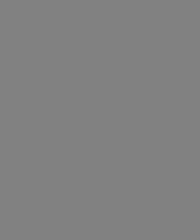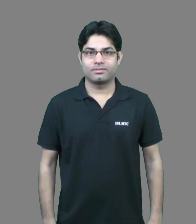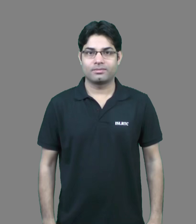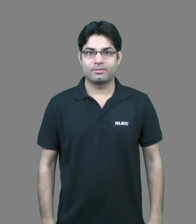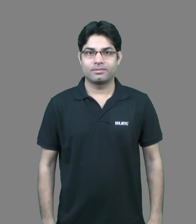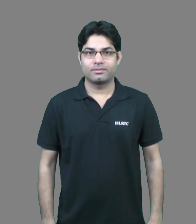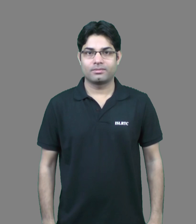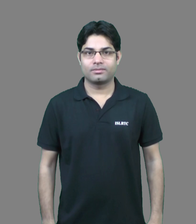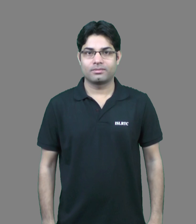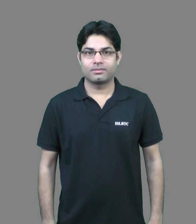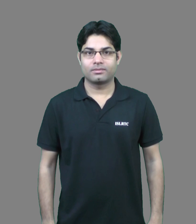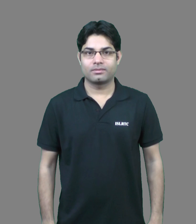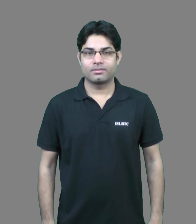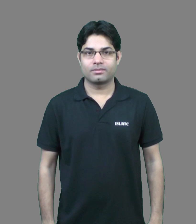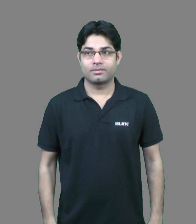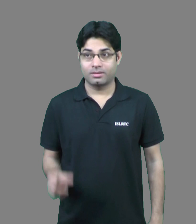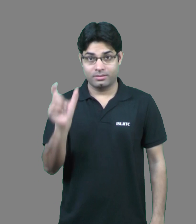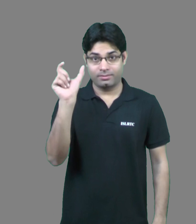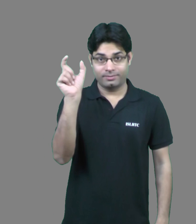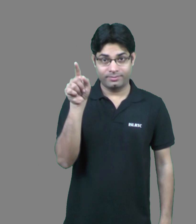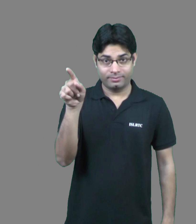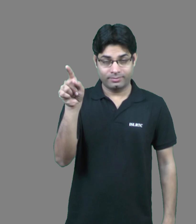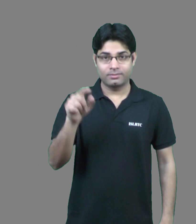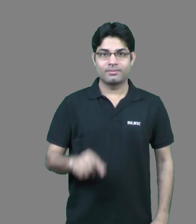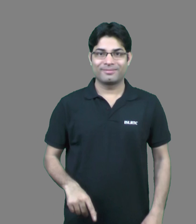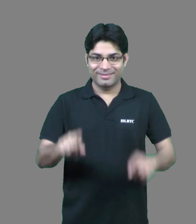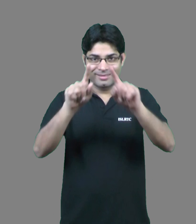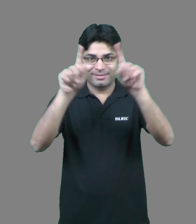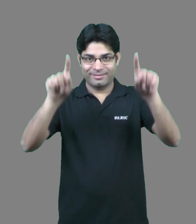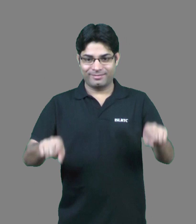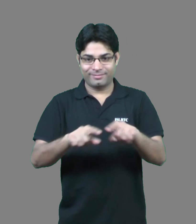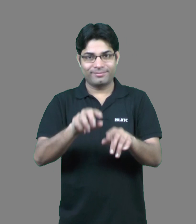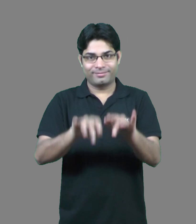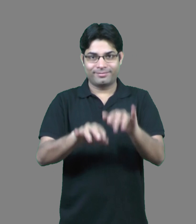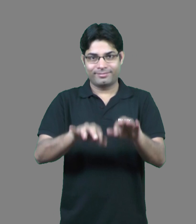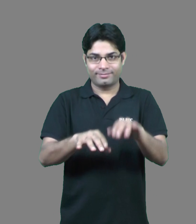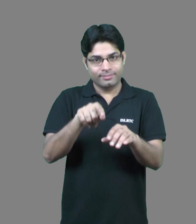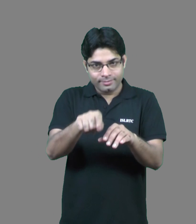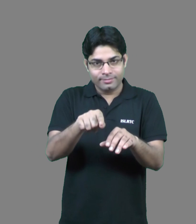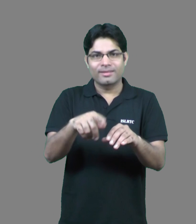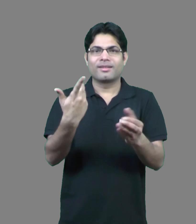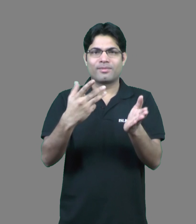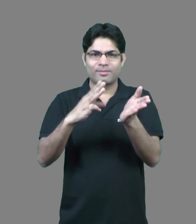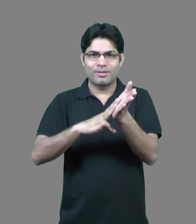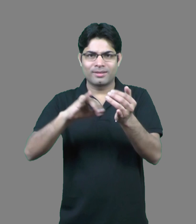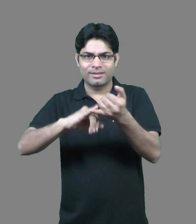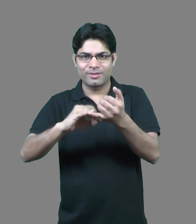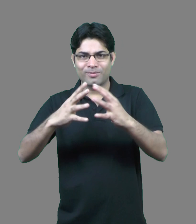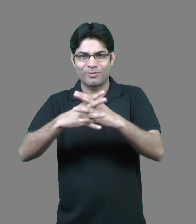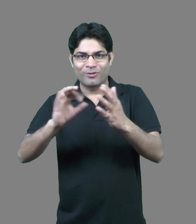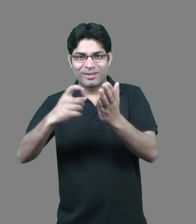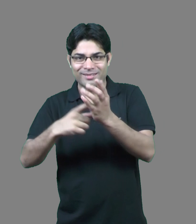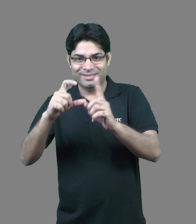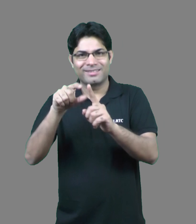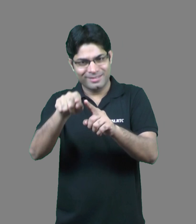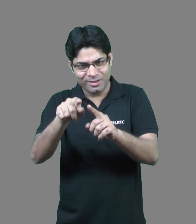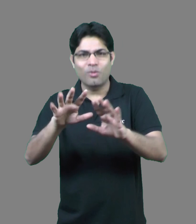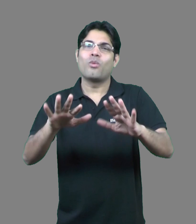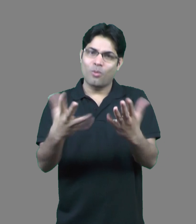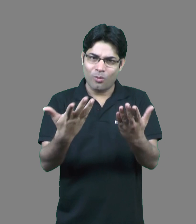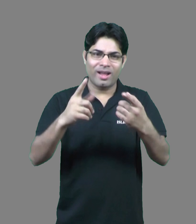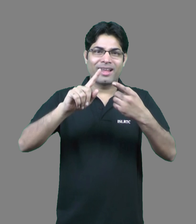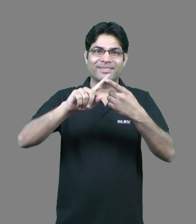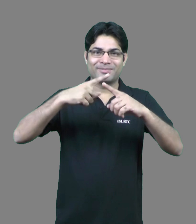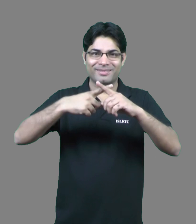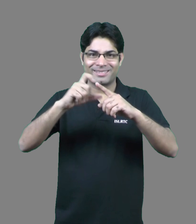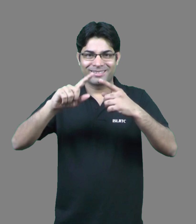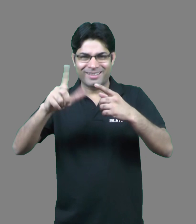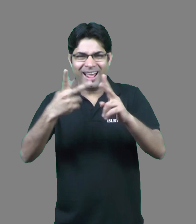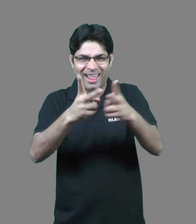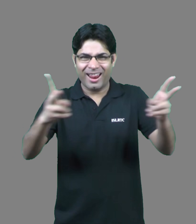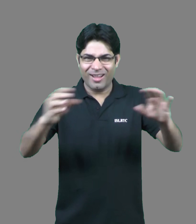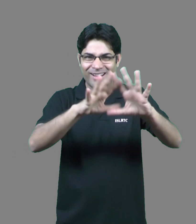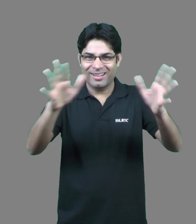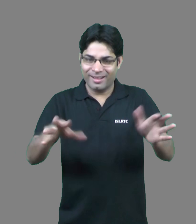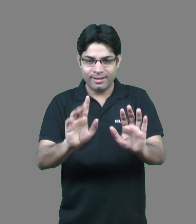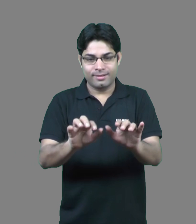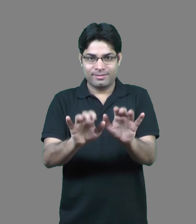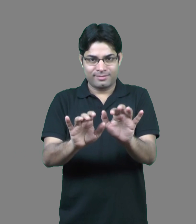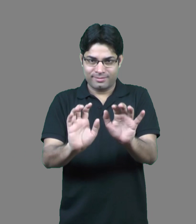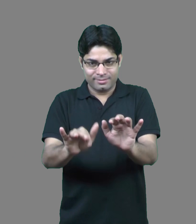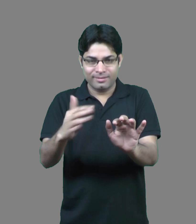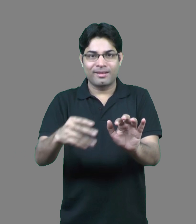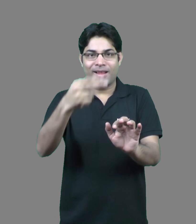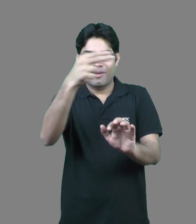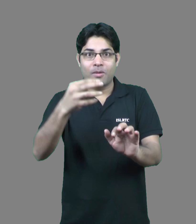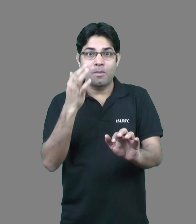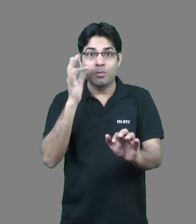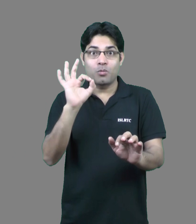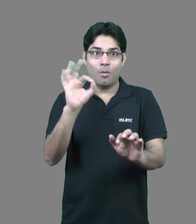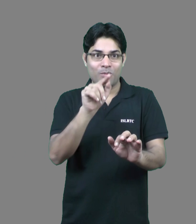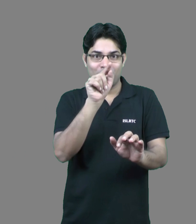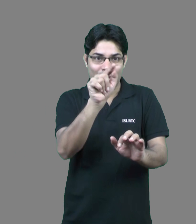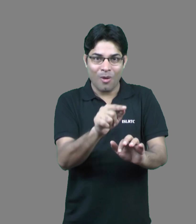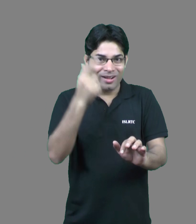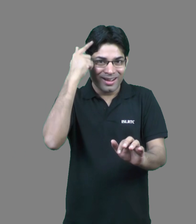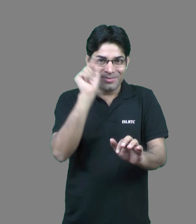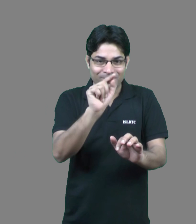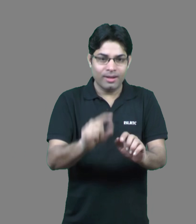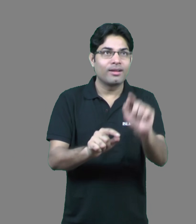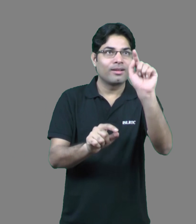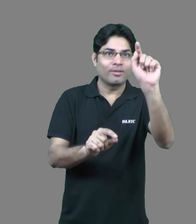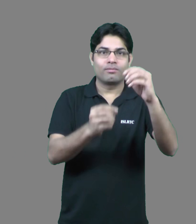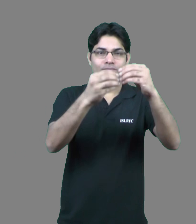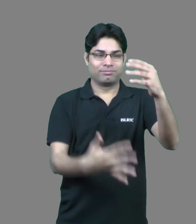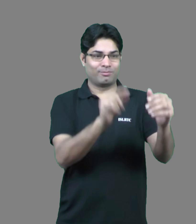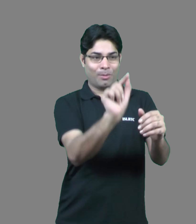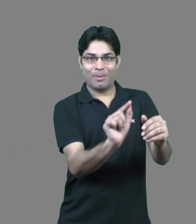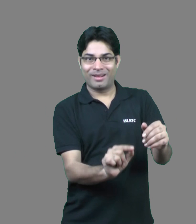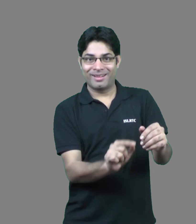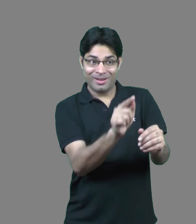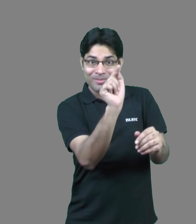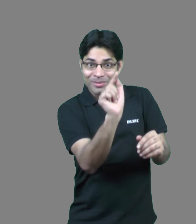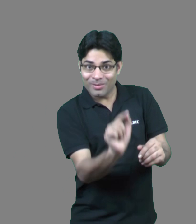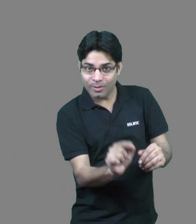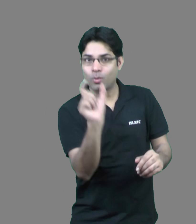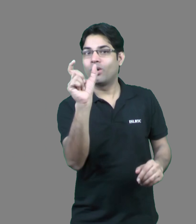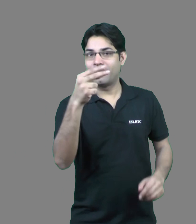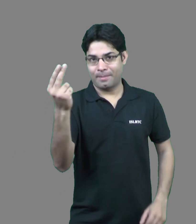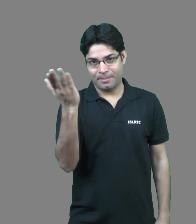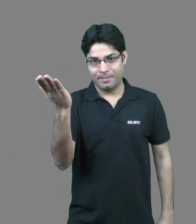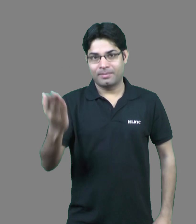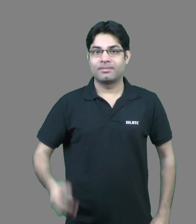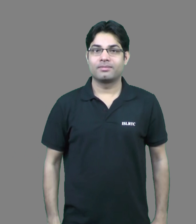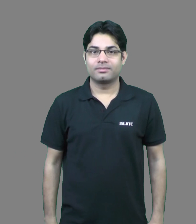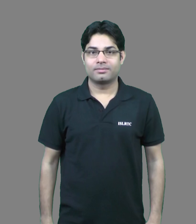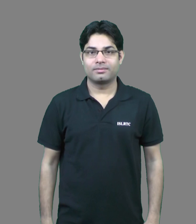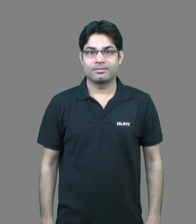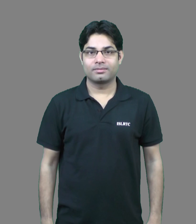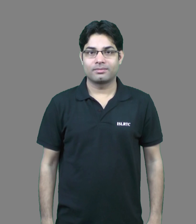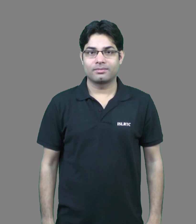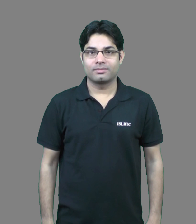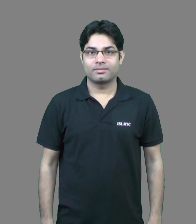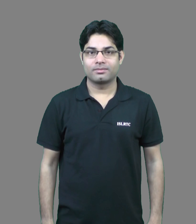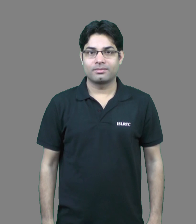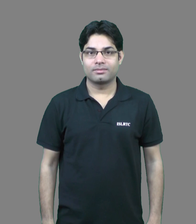Bullet